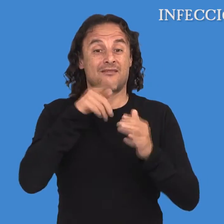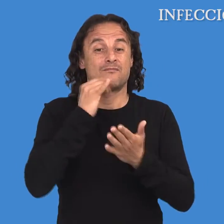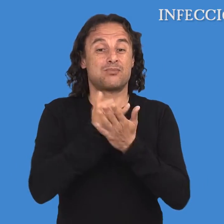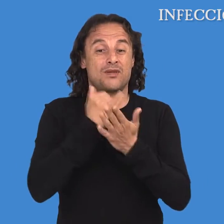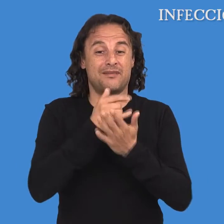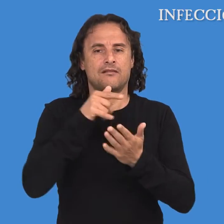probar